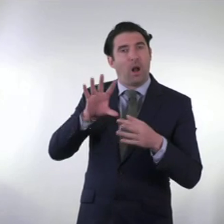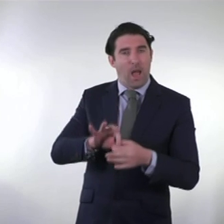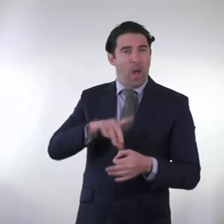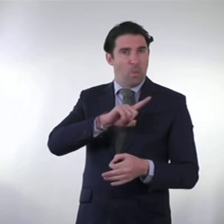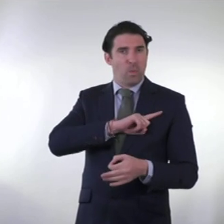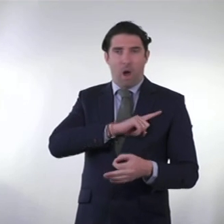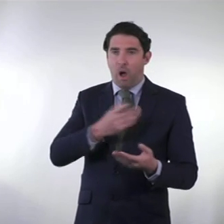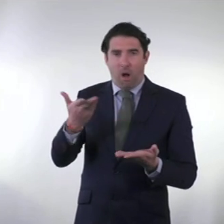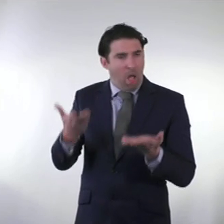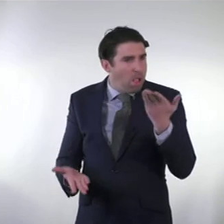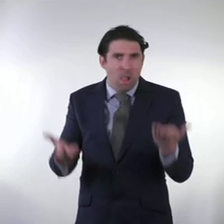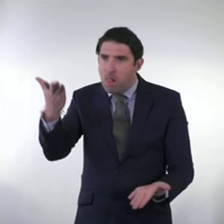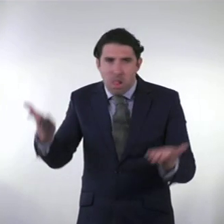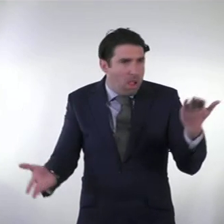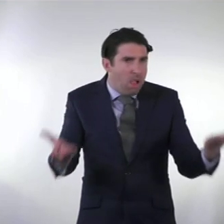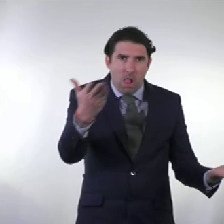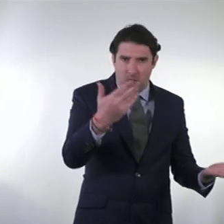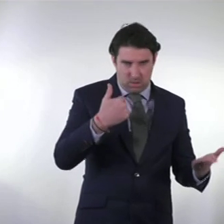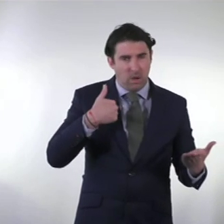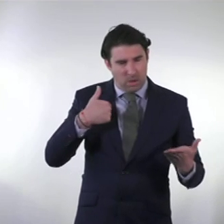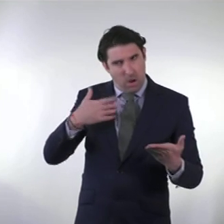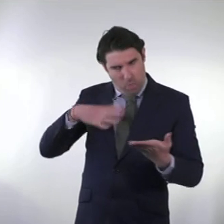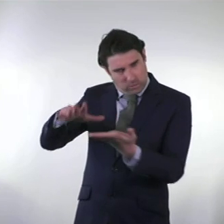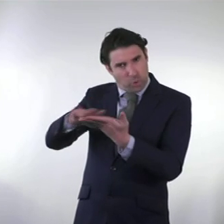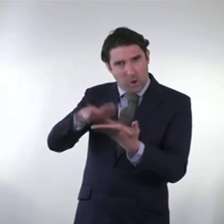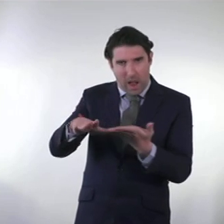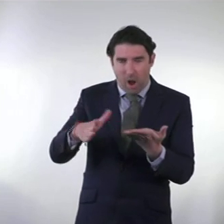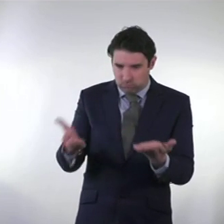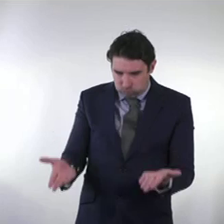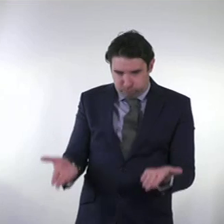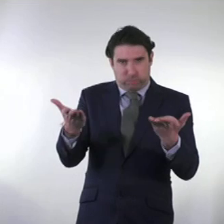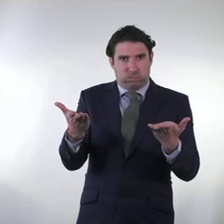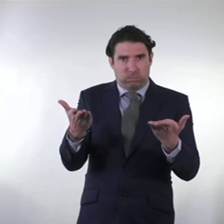We will certainly address them in a thoroughgoing way.